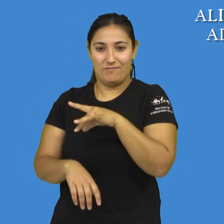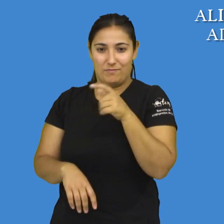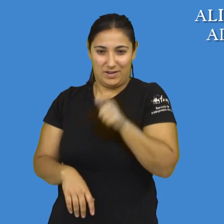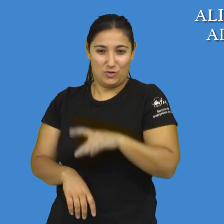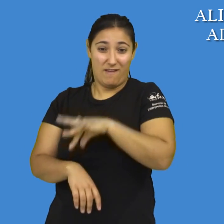persona